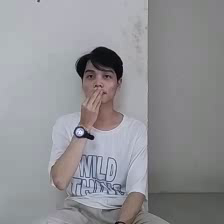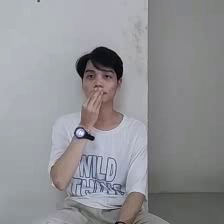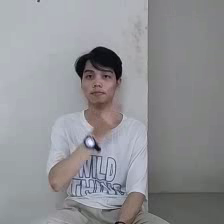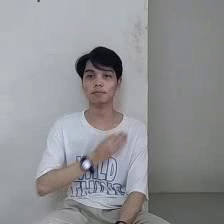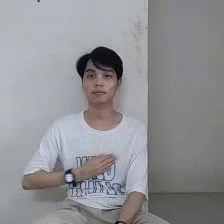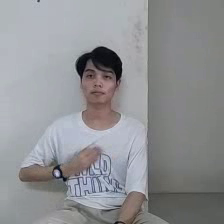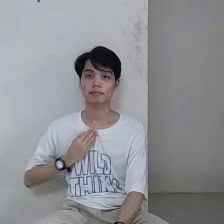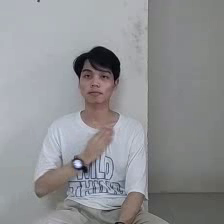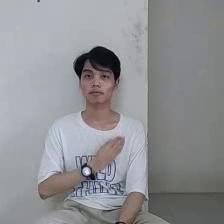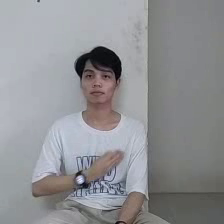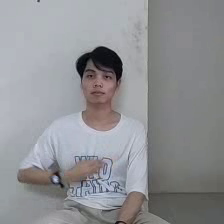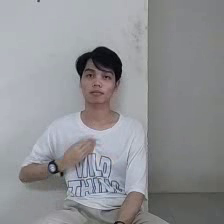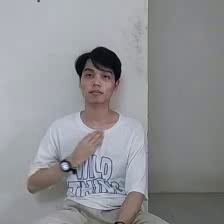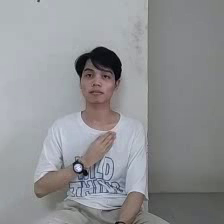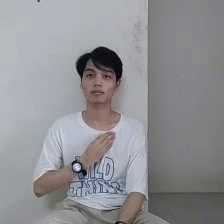Ăn mừng